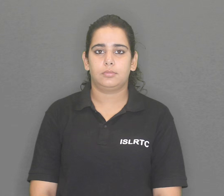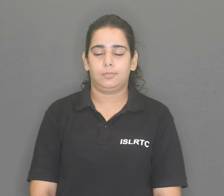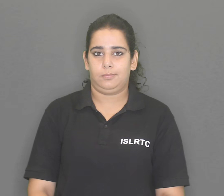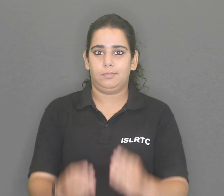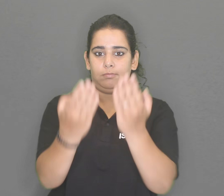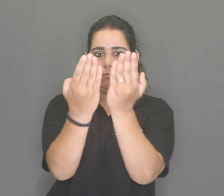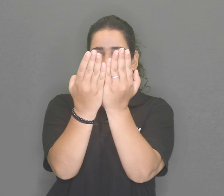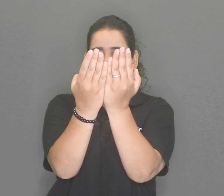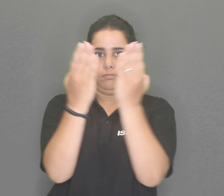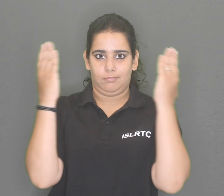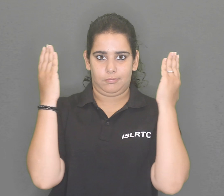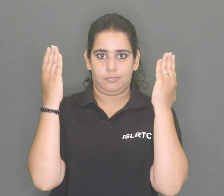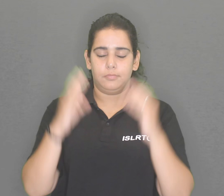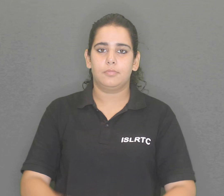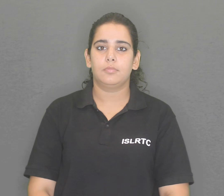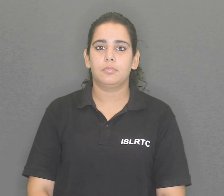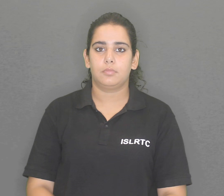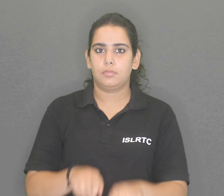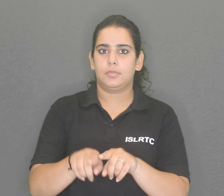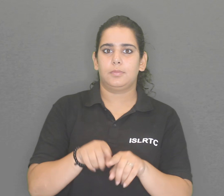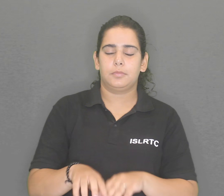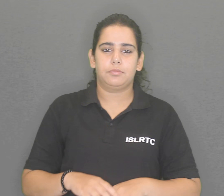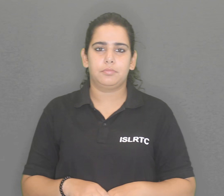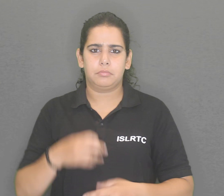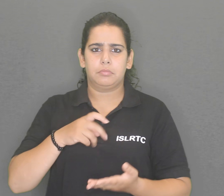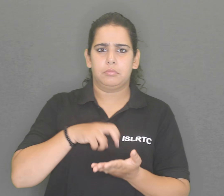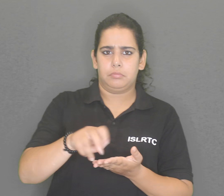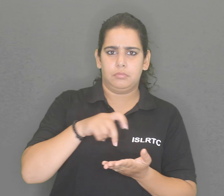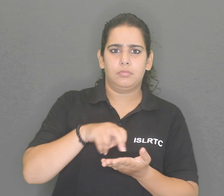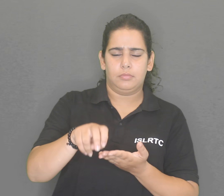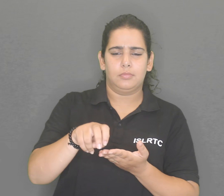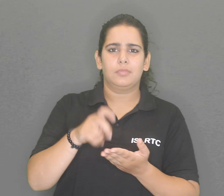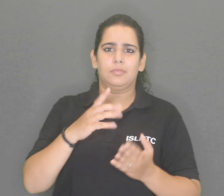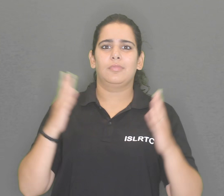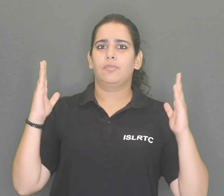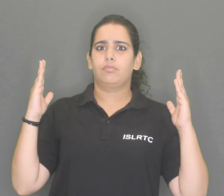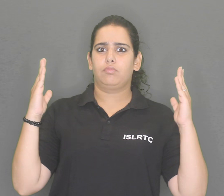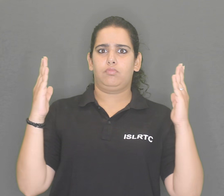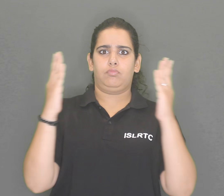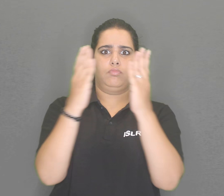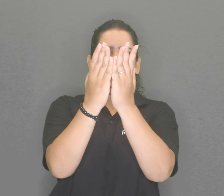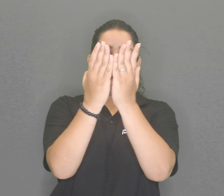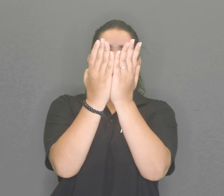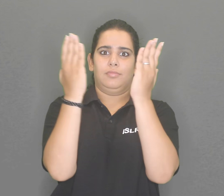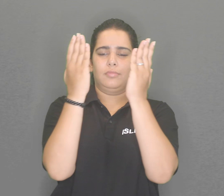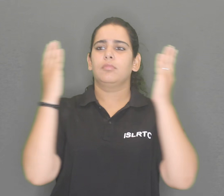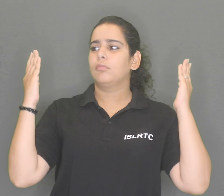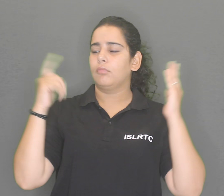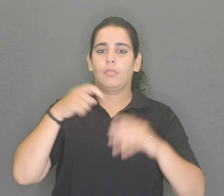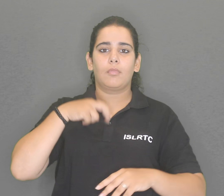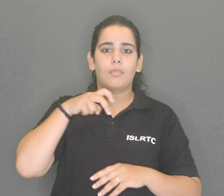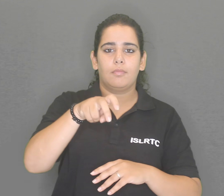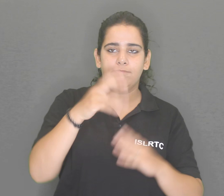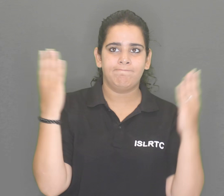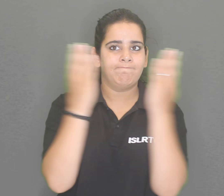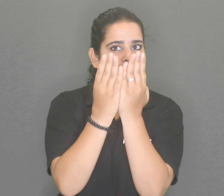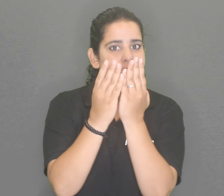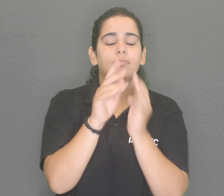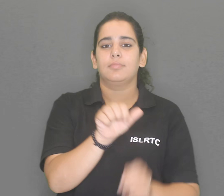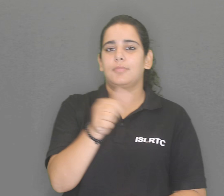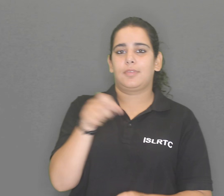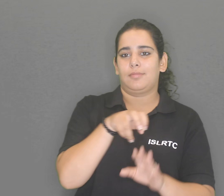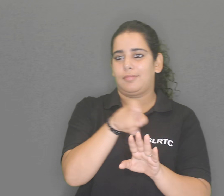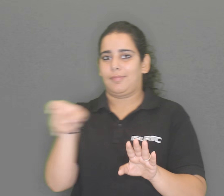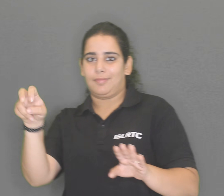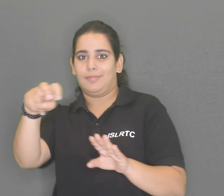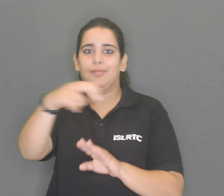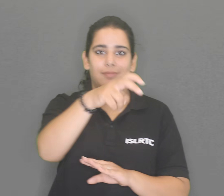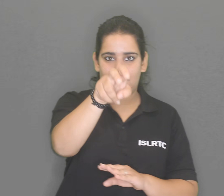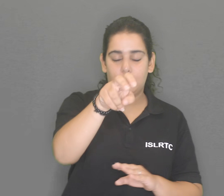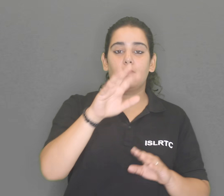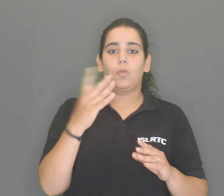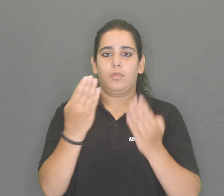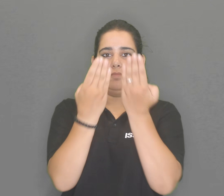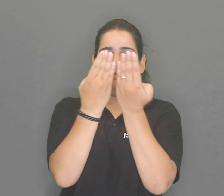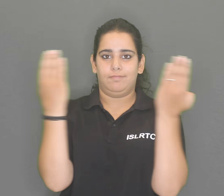Port Authority An organization responsible for managing and operating a port, including cargo handling, security, and infrastructure maintenance